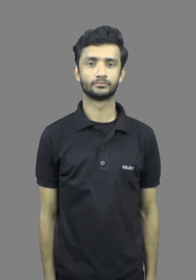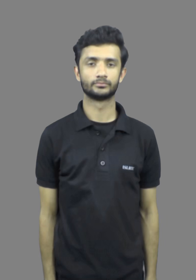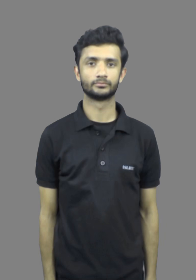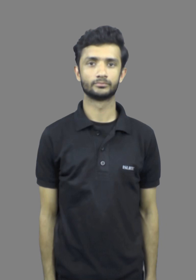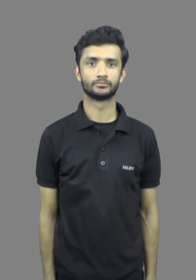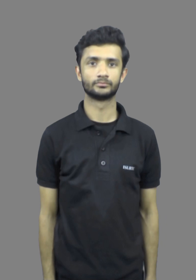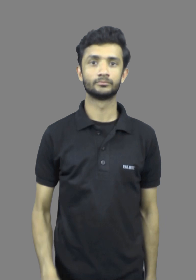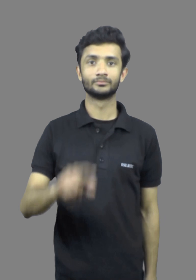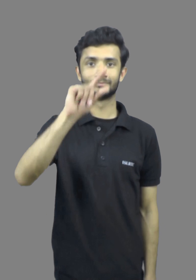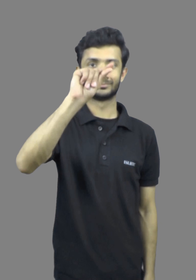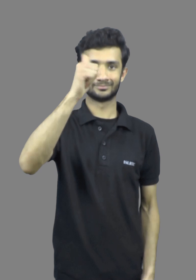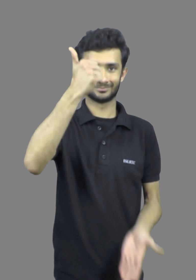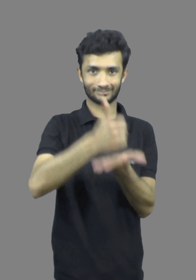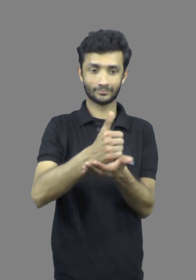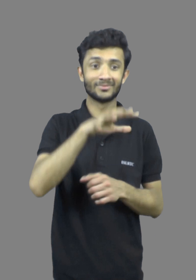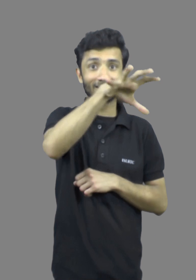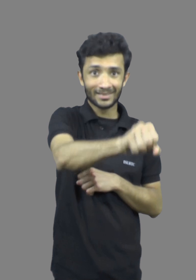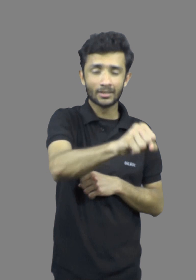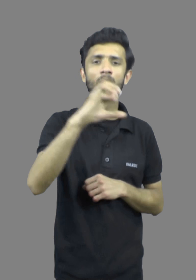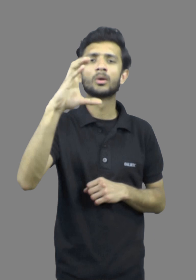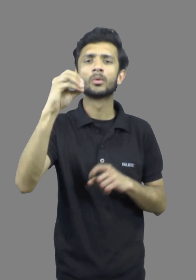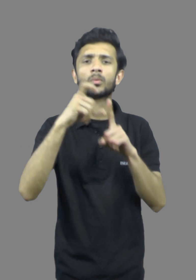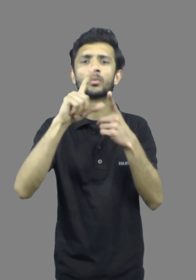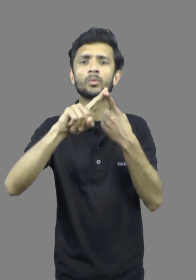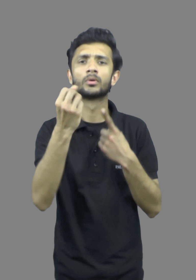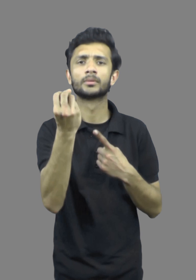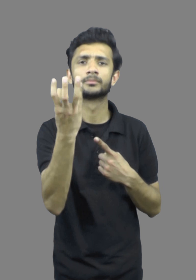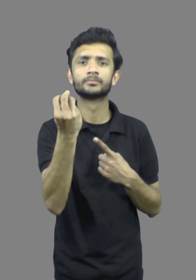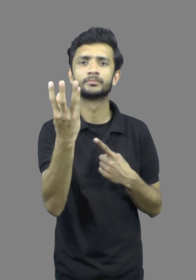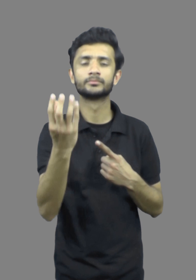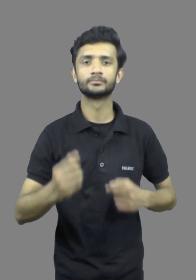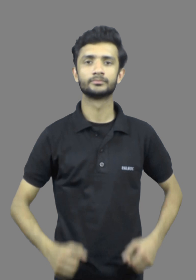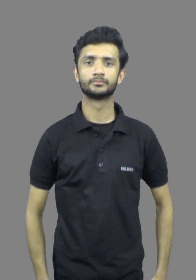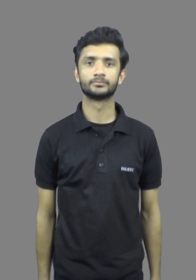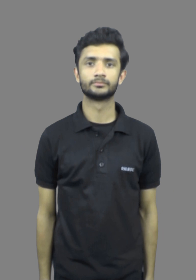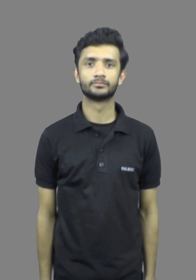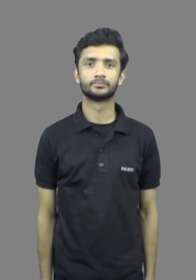Bank Branch Code